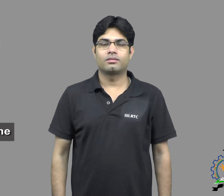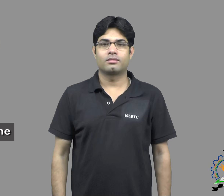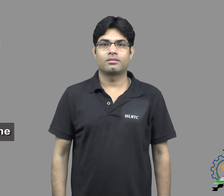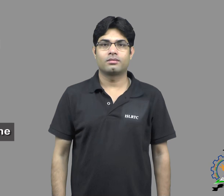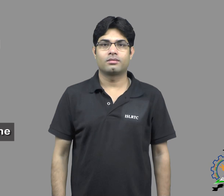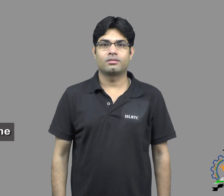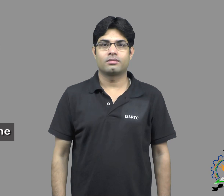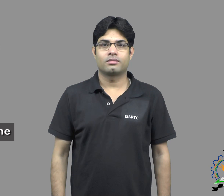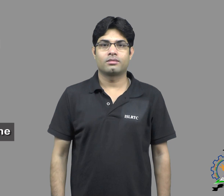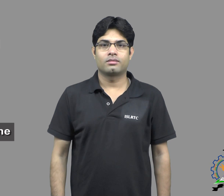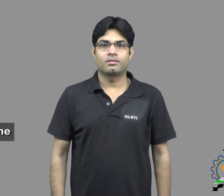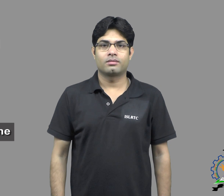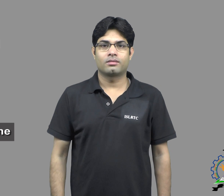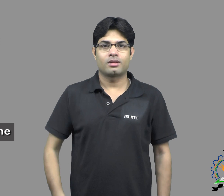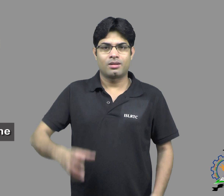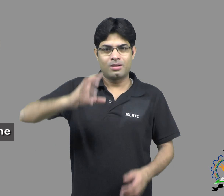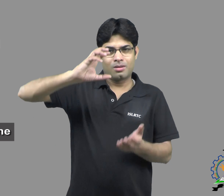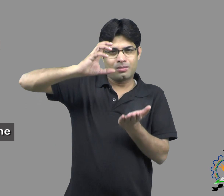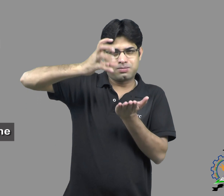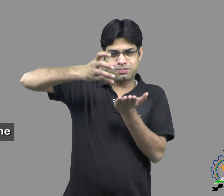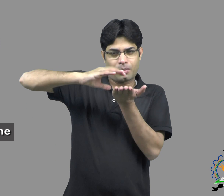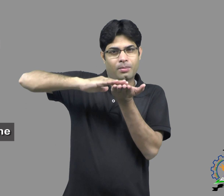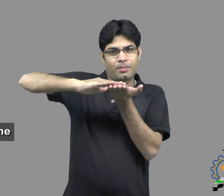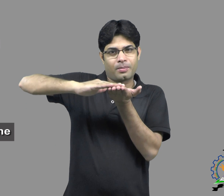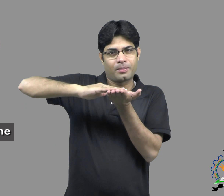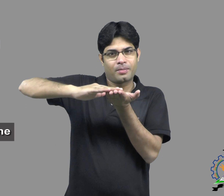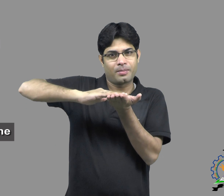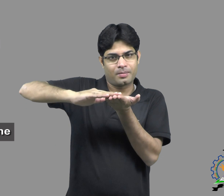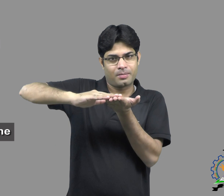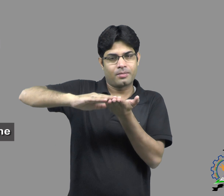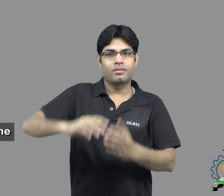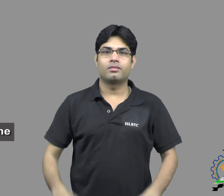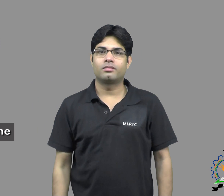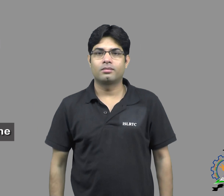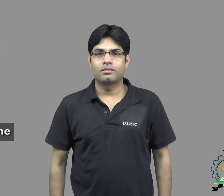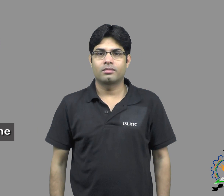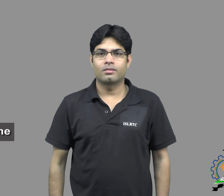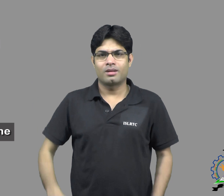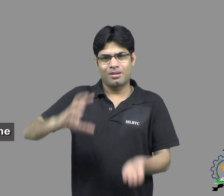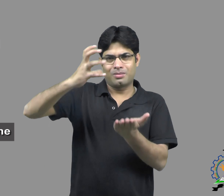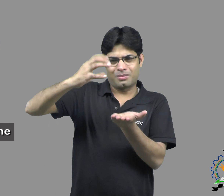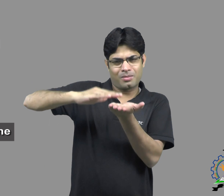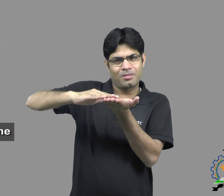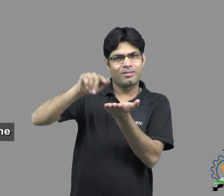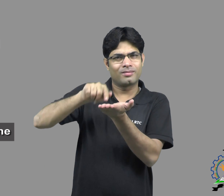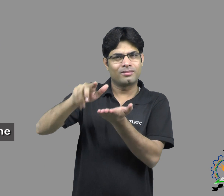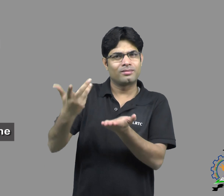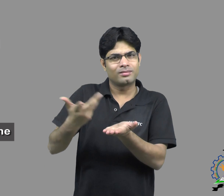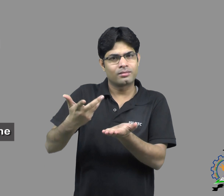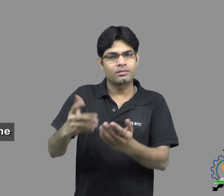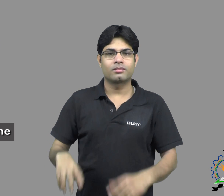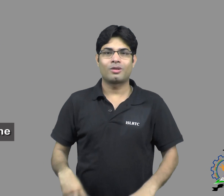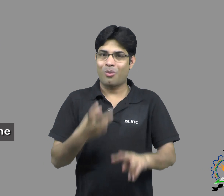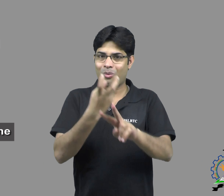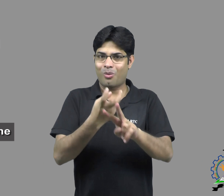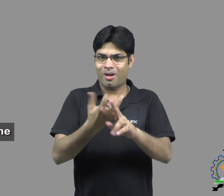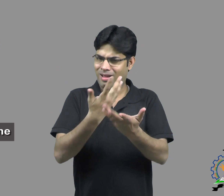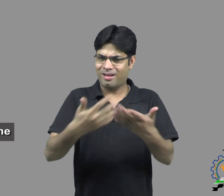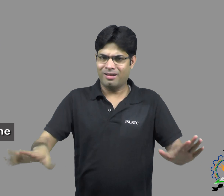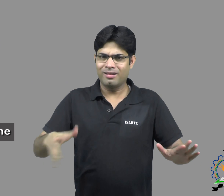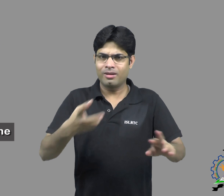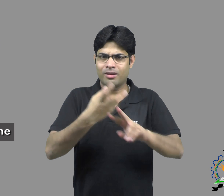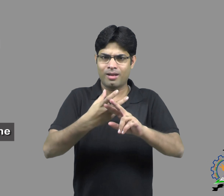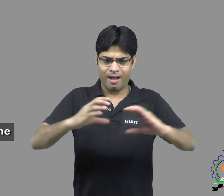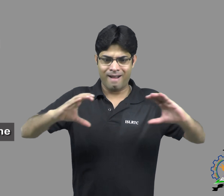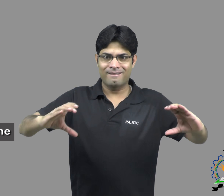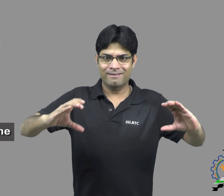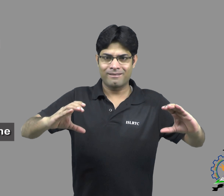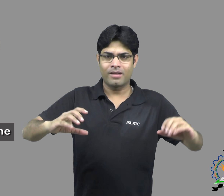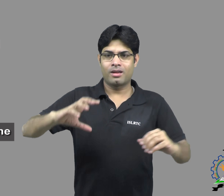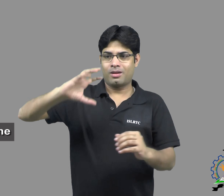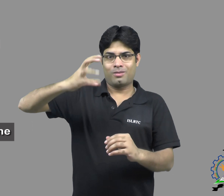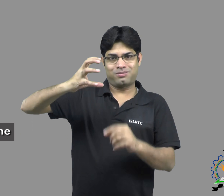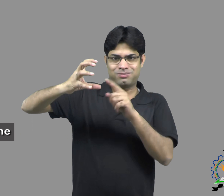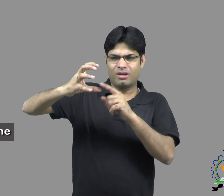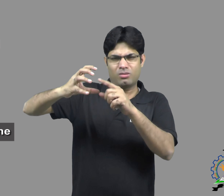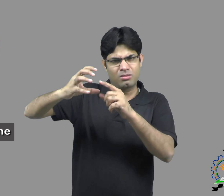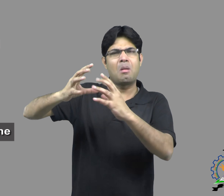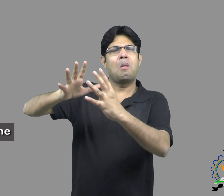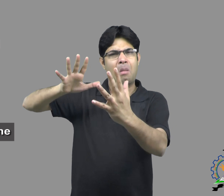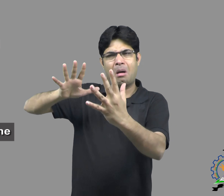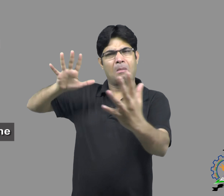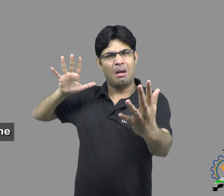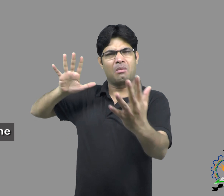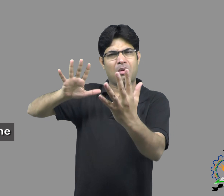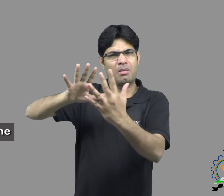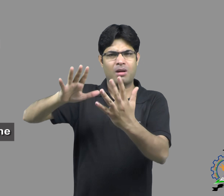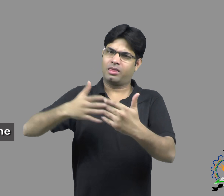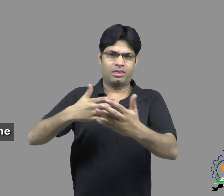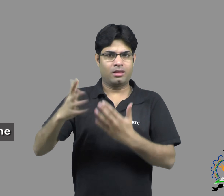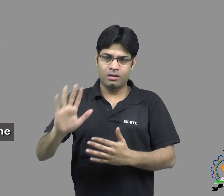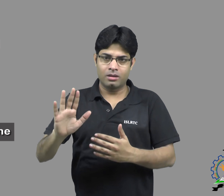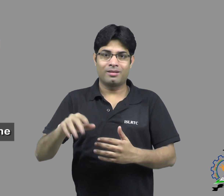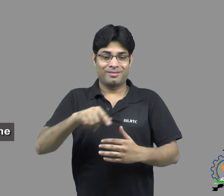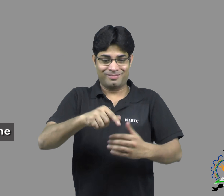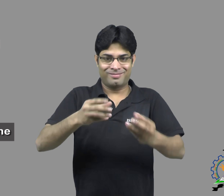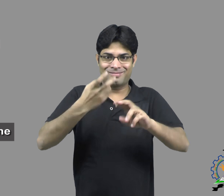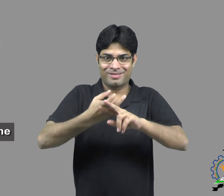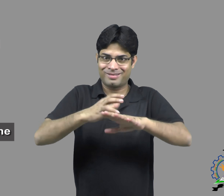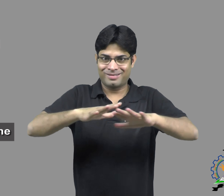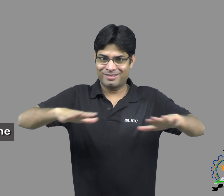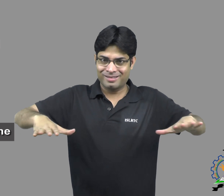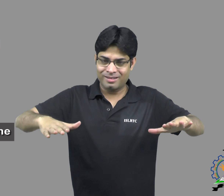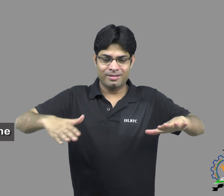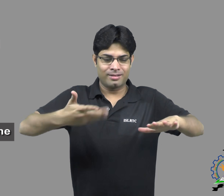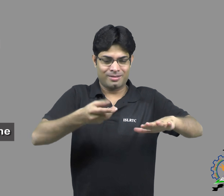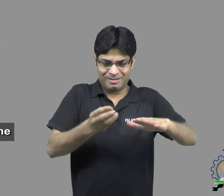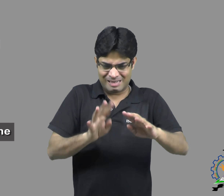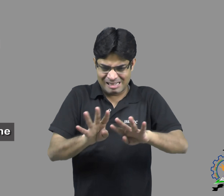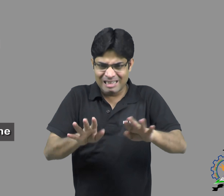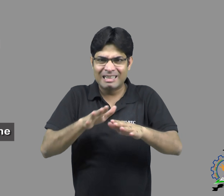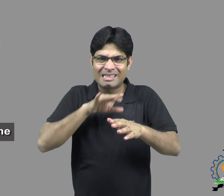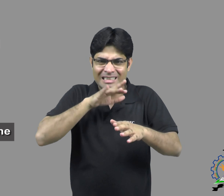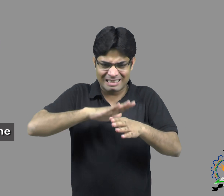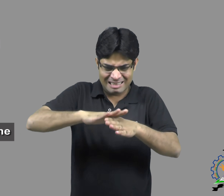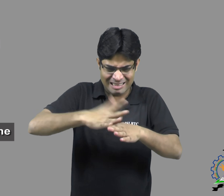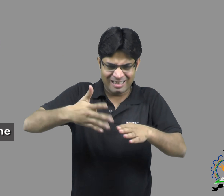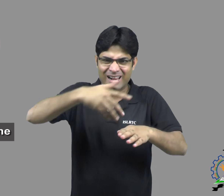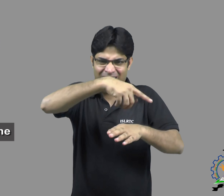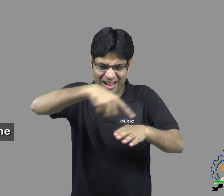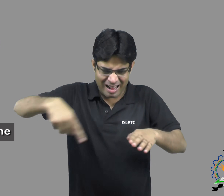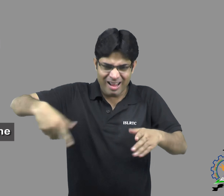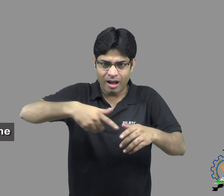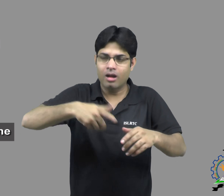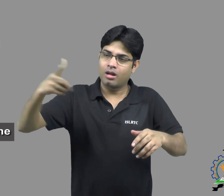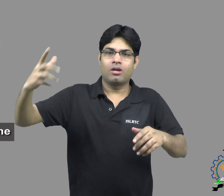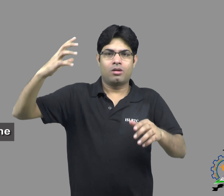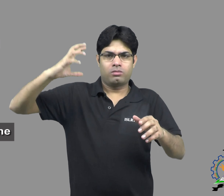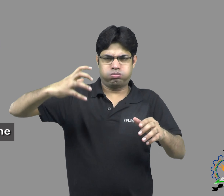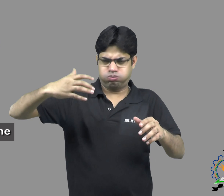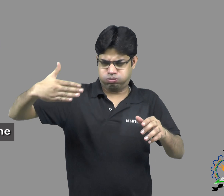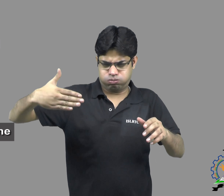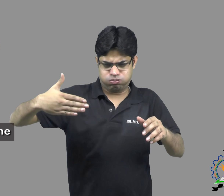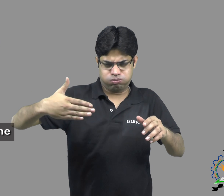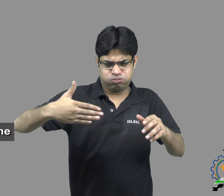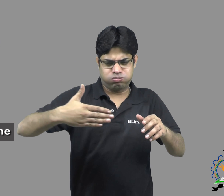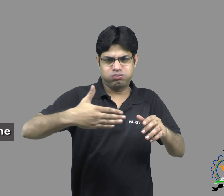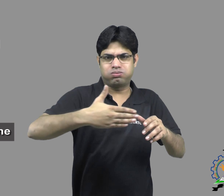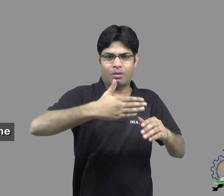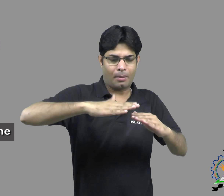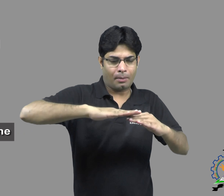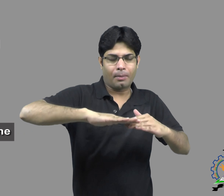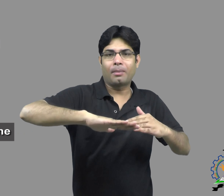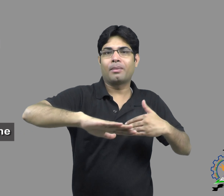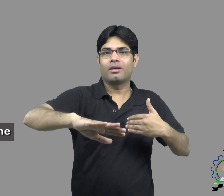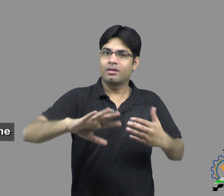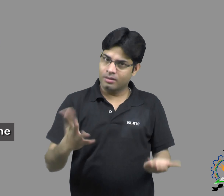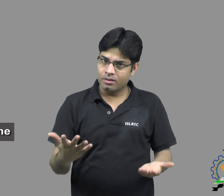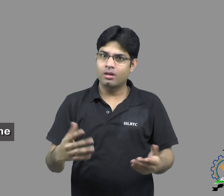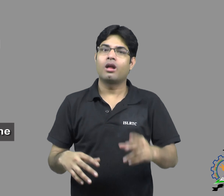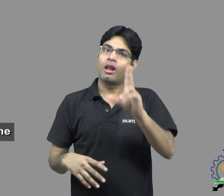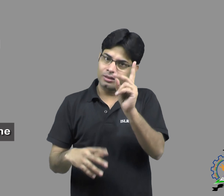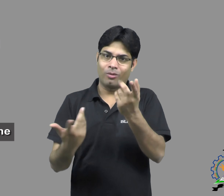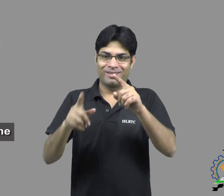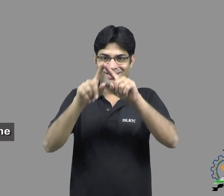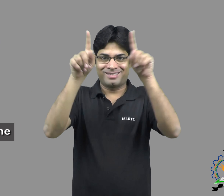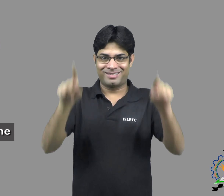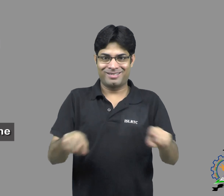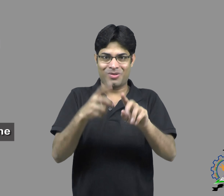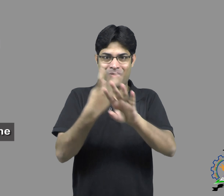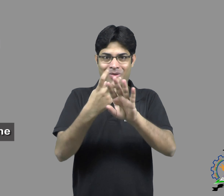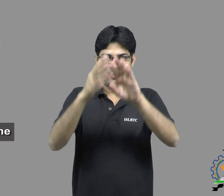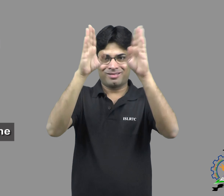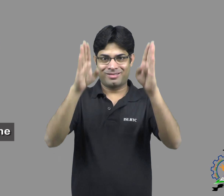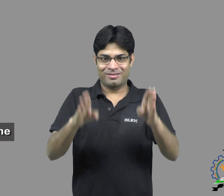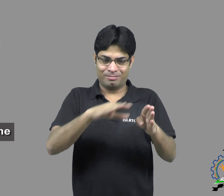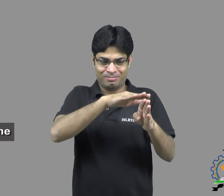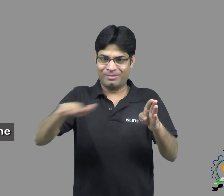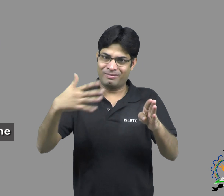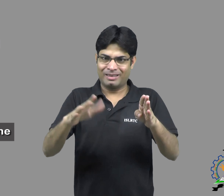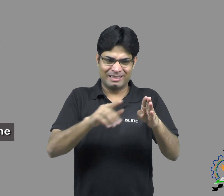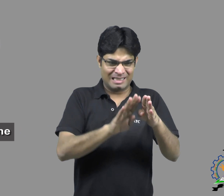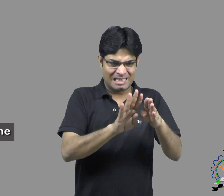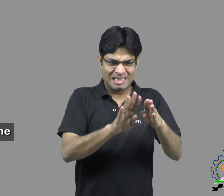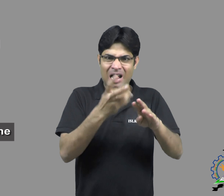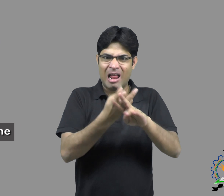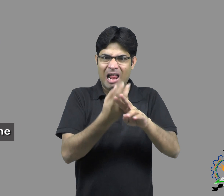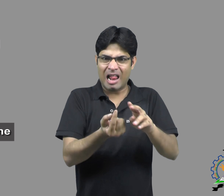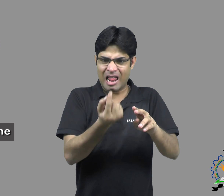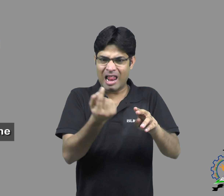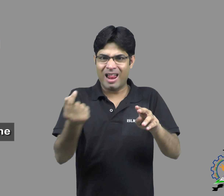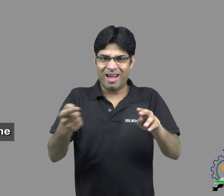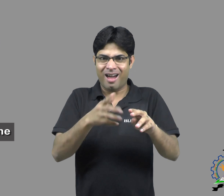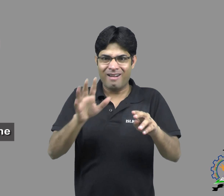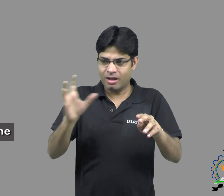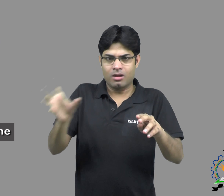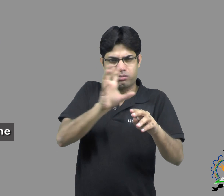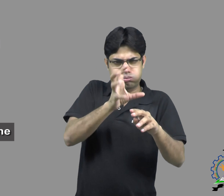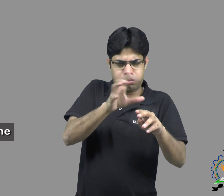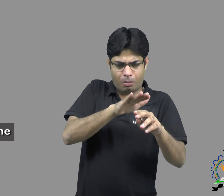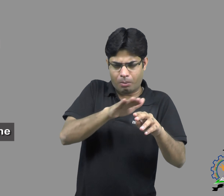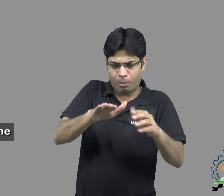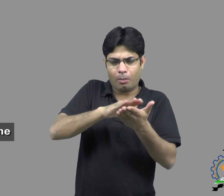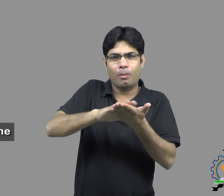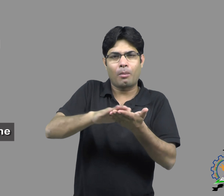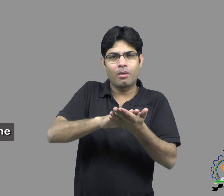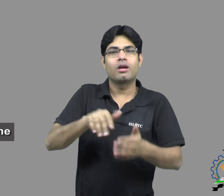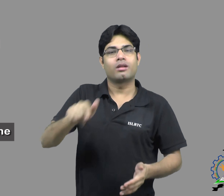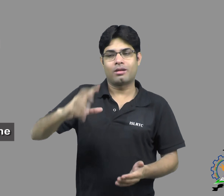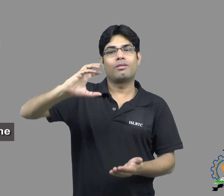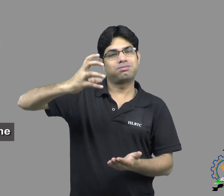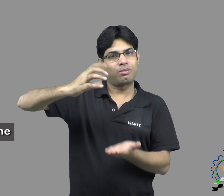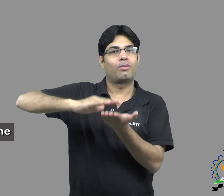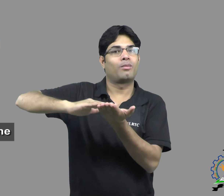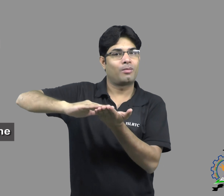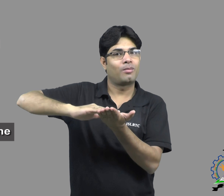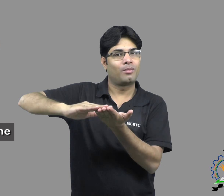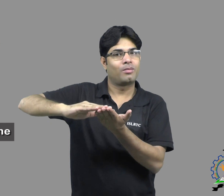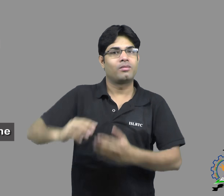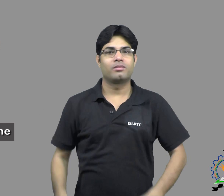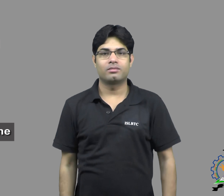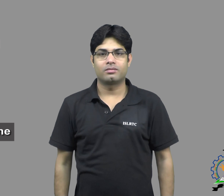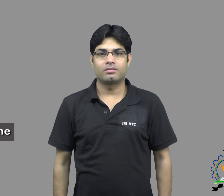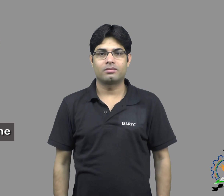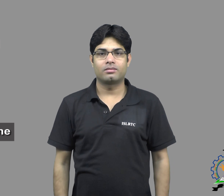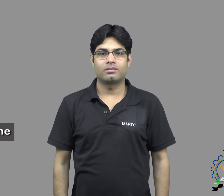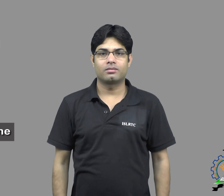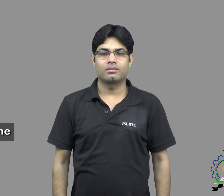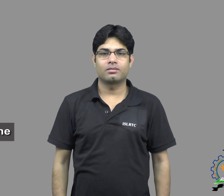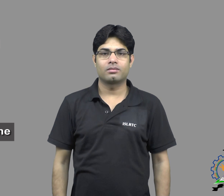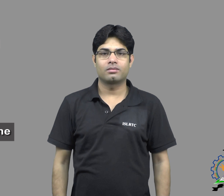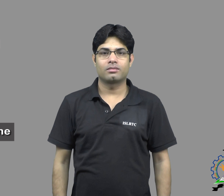Milling Machine